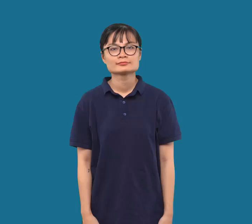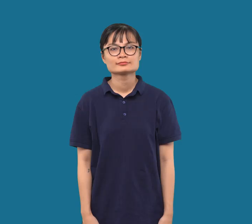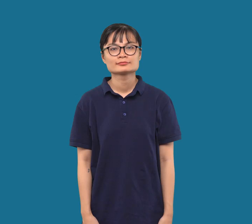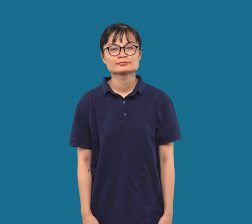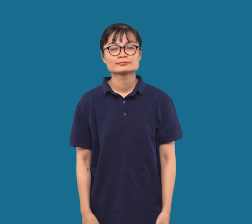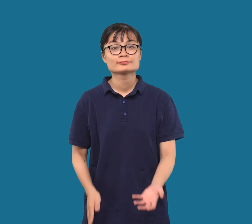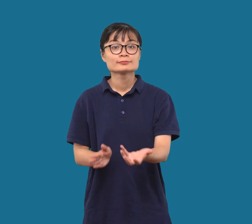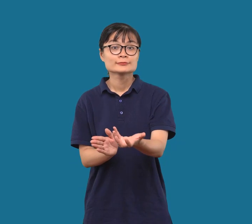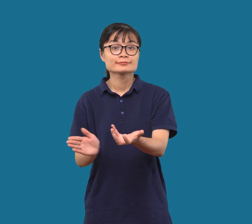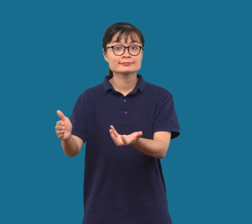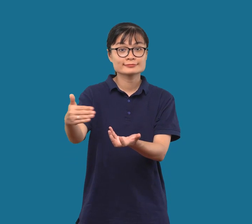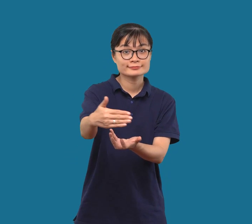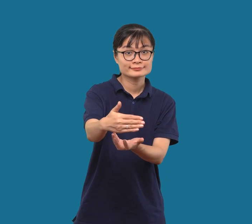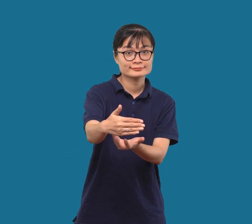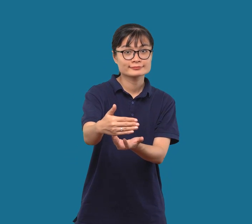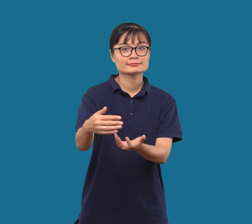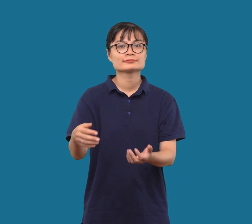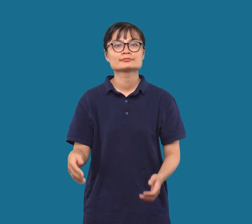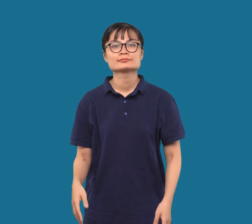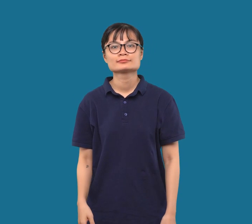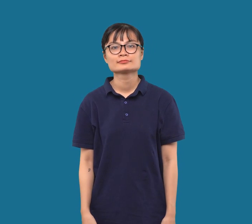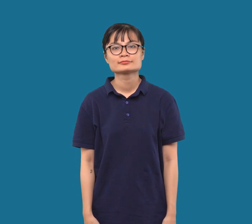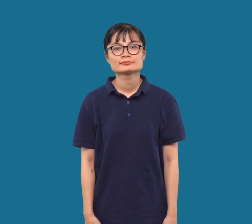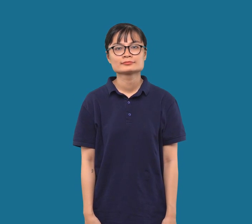bùng binh